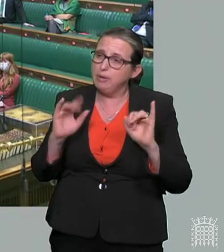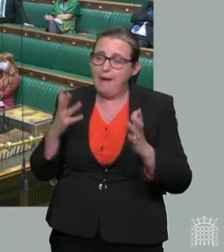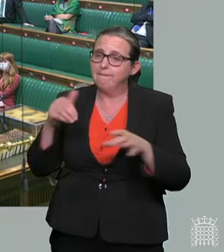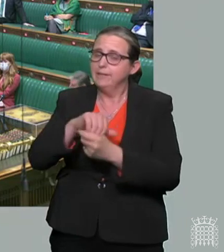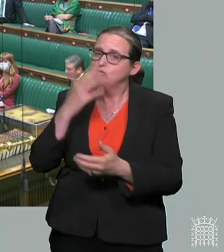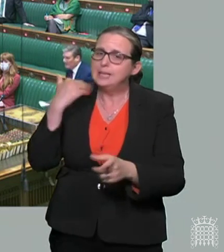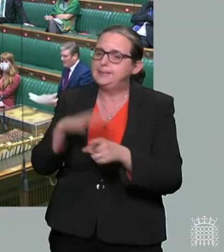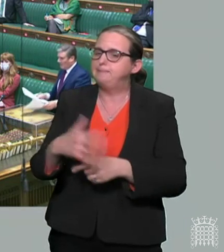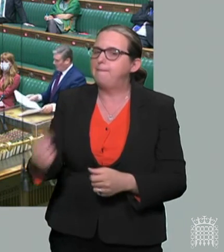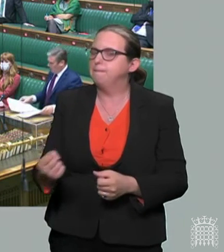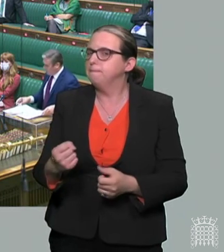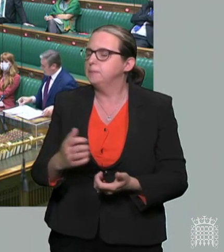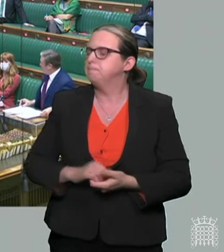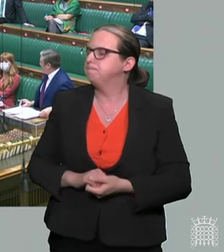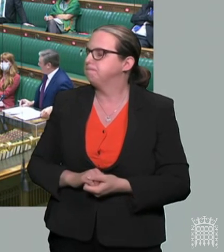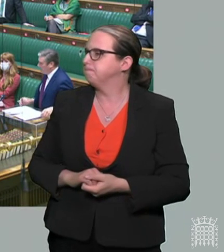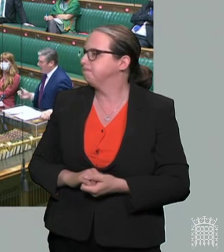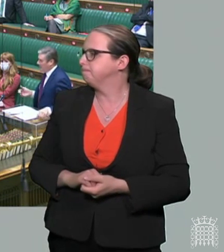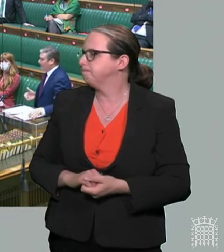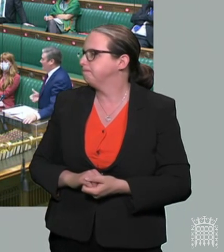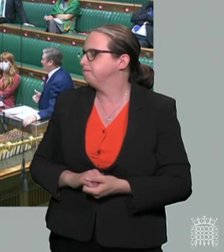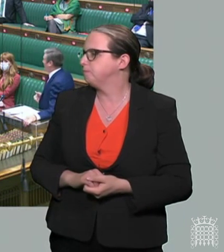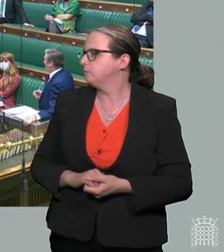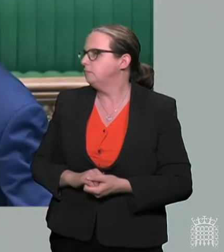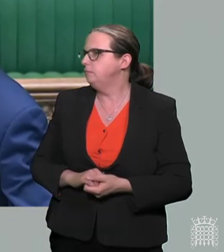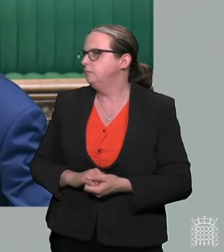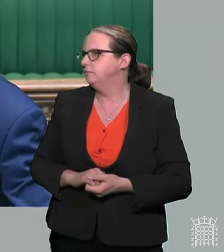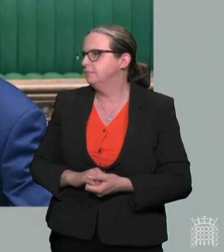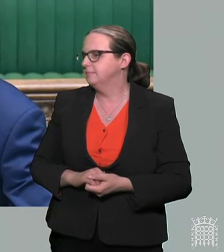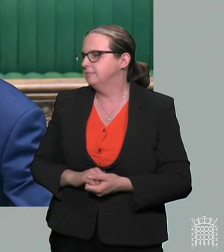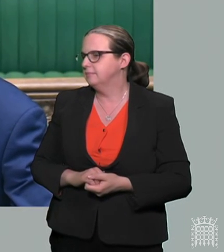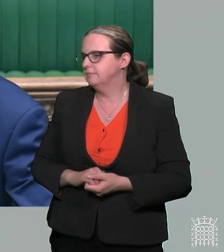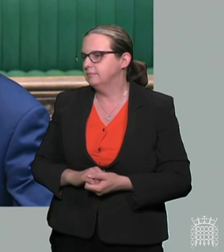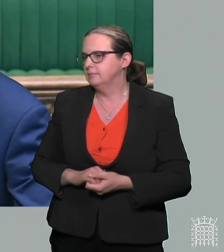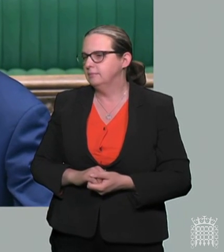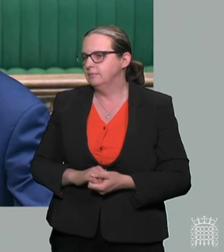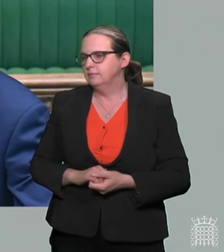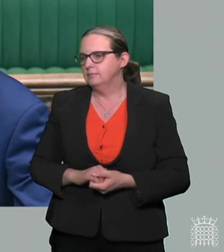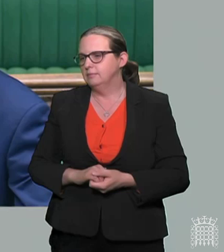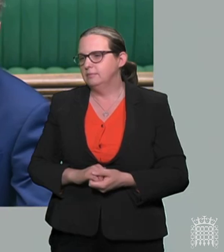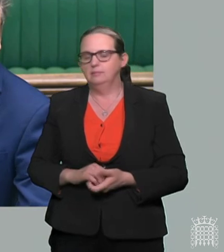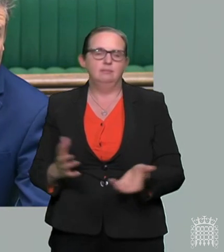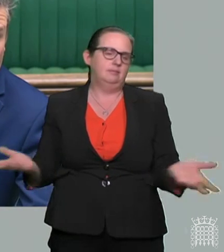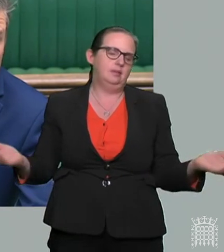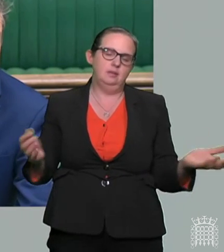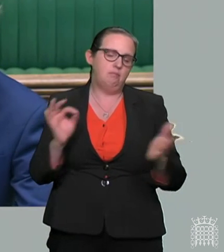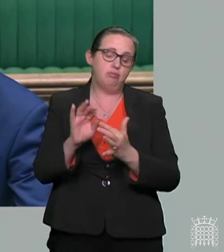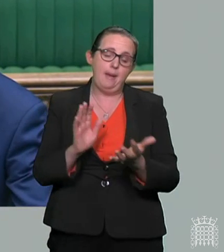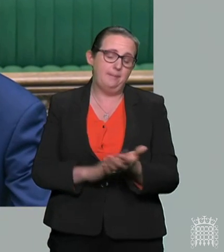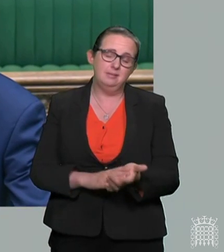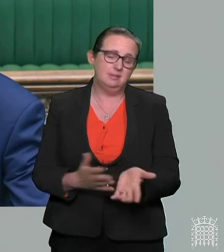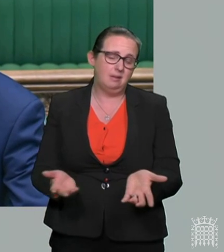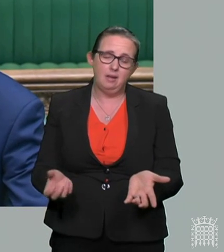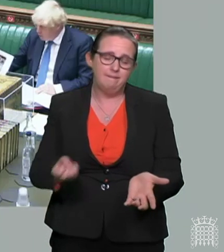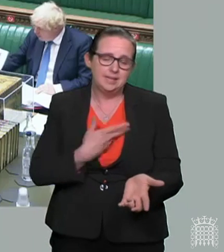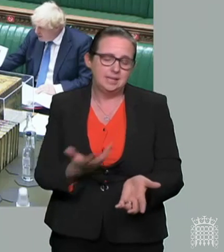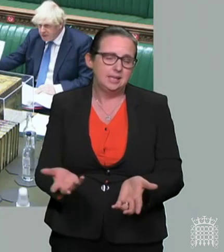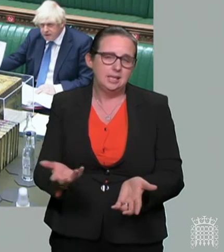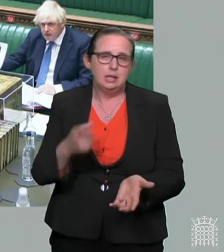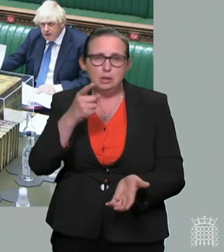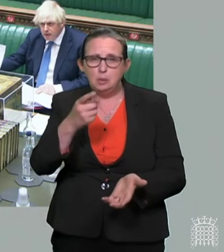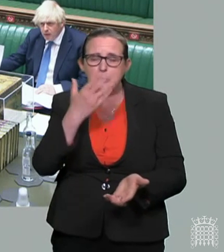The Prime Minister is not kidding anyone in this House, he is not kidding the public and he is not even kidding his own MPs.